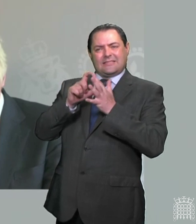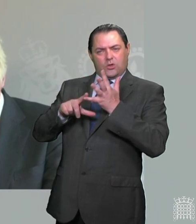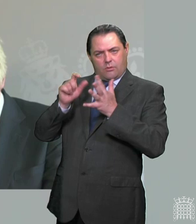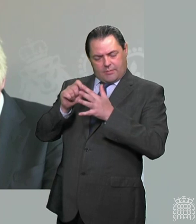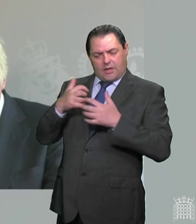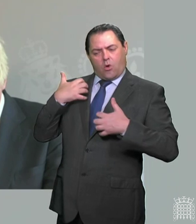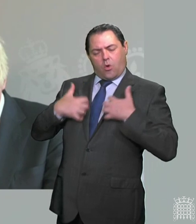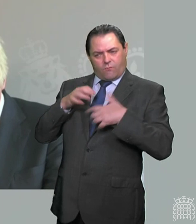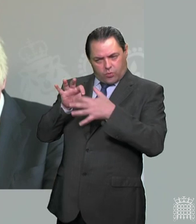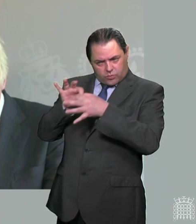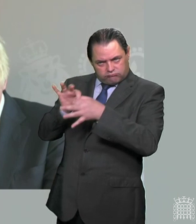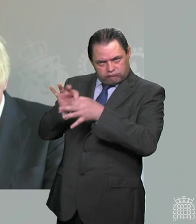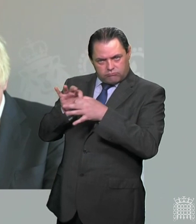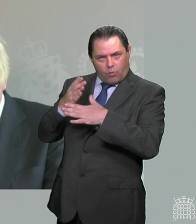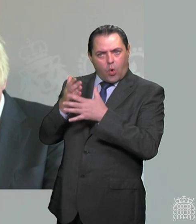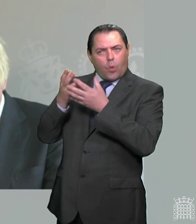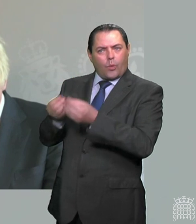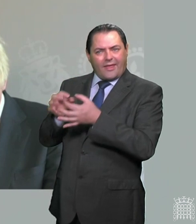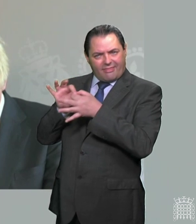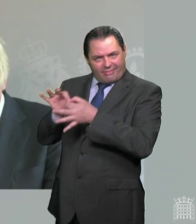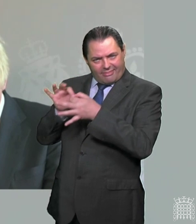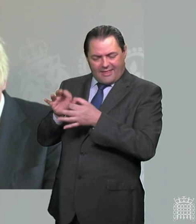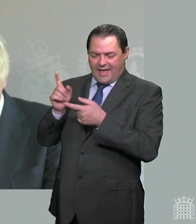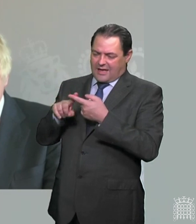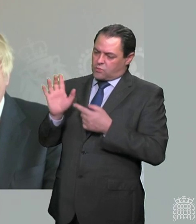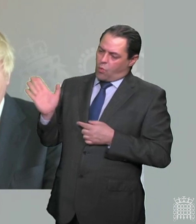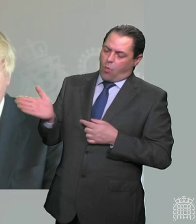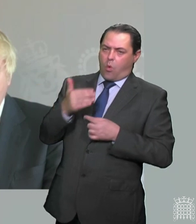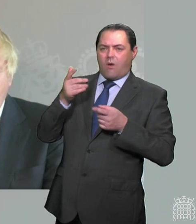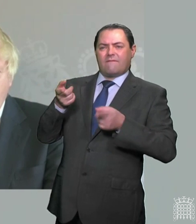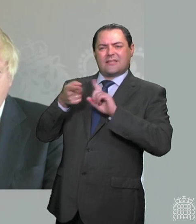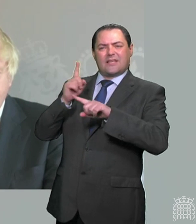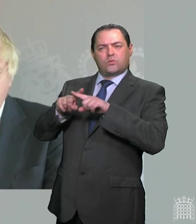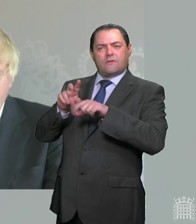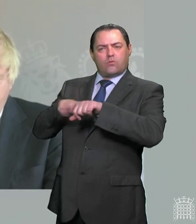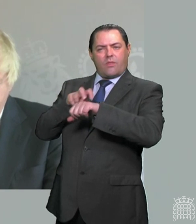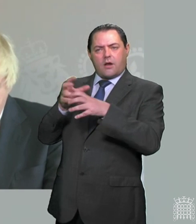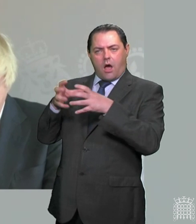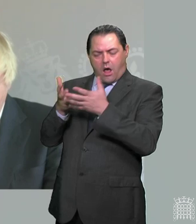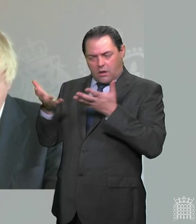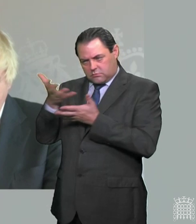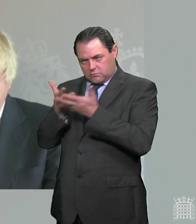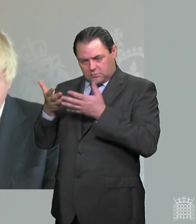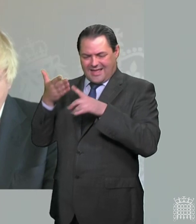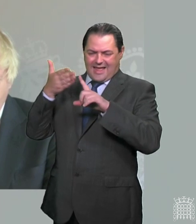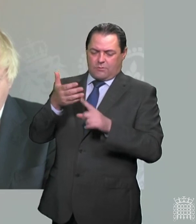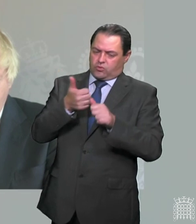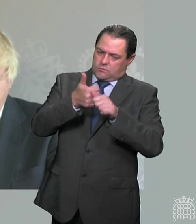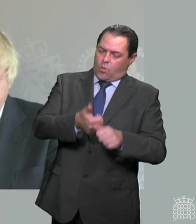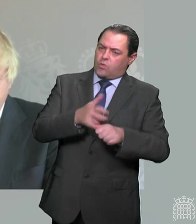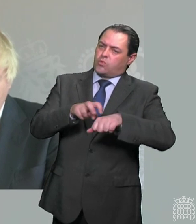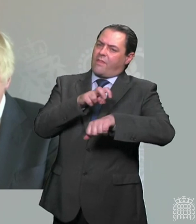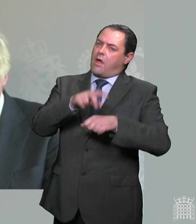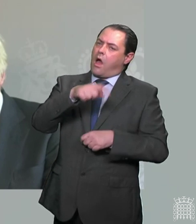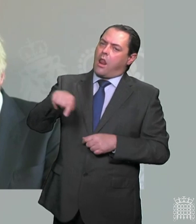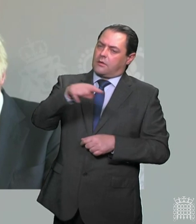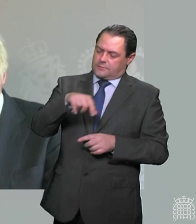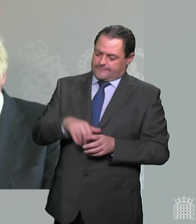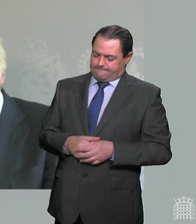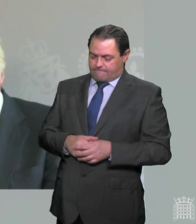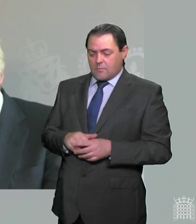I look forward to working with him and with the whole of the Executive in Northern Ireland for the people in Northern Ireland.